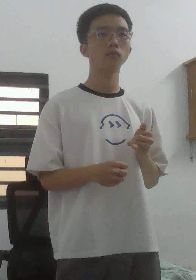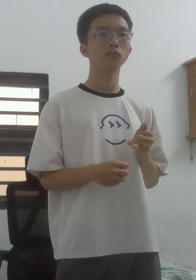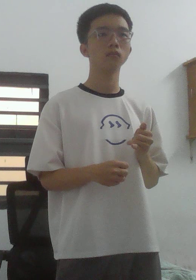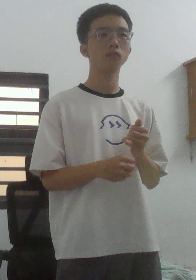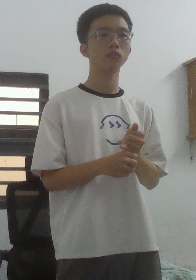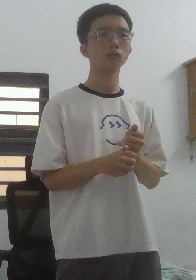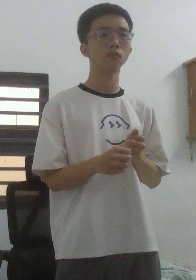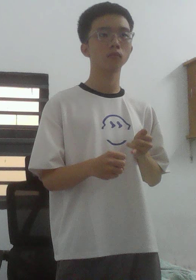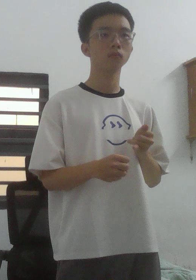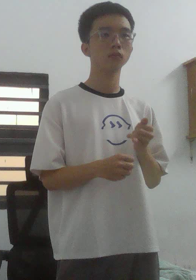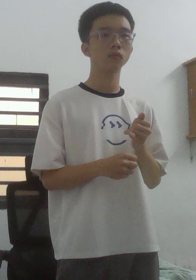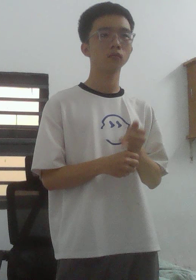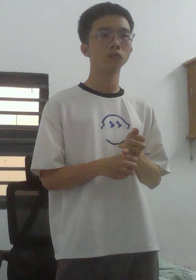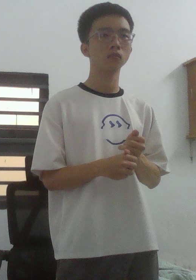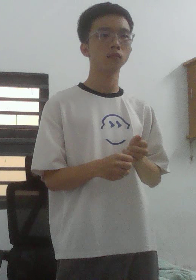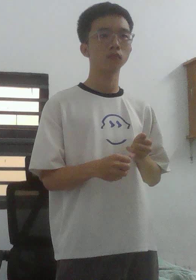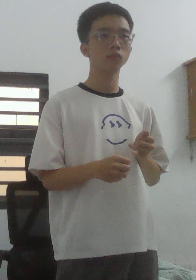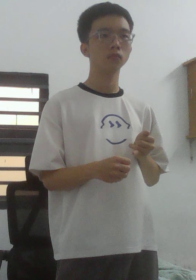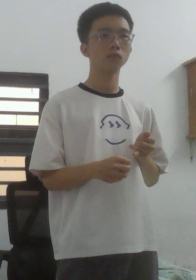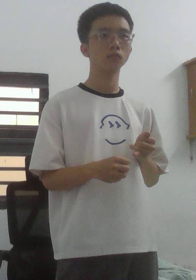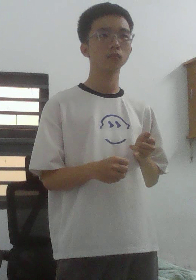cuoi nam